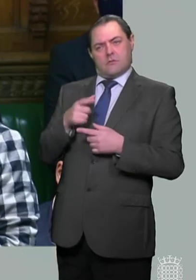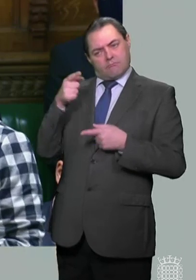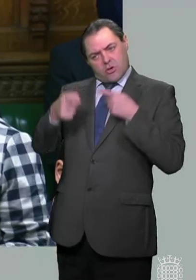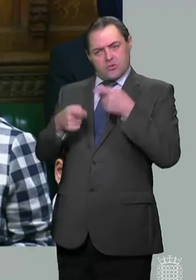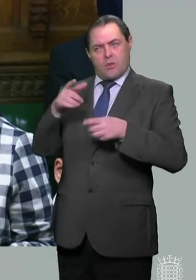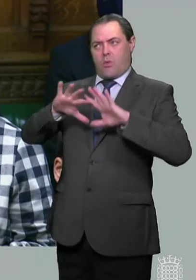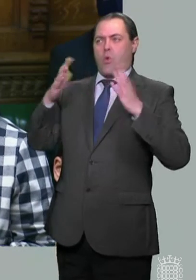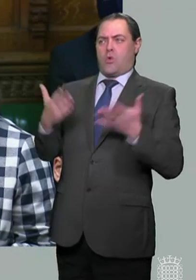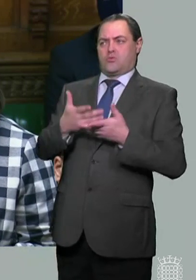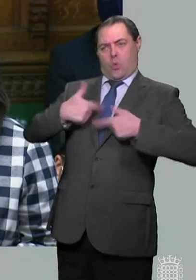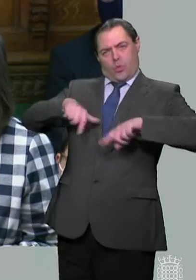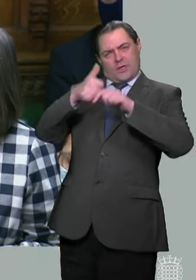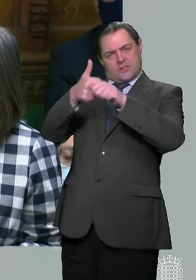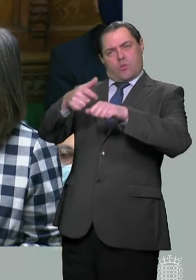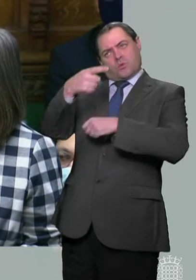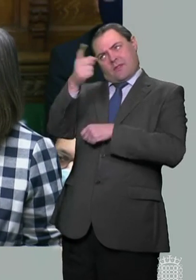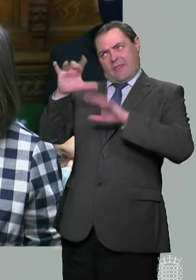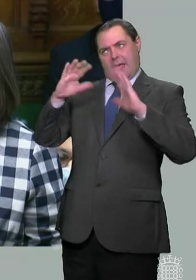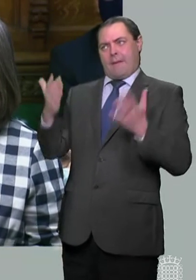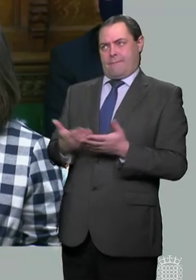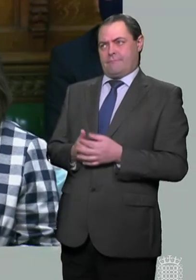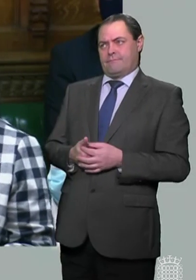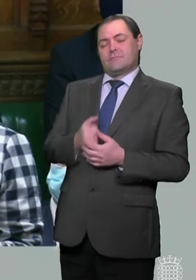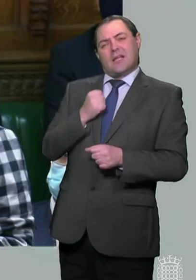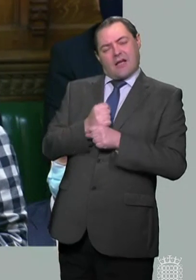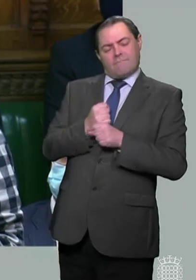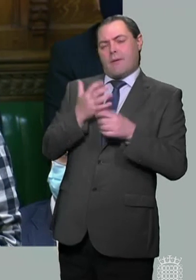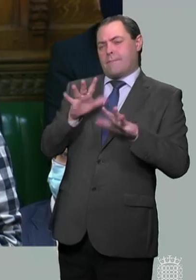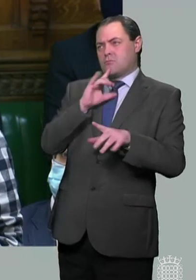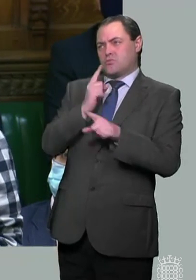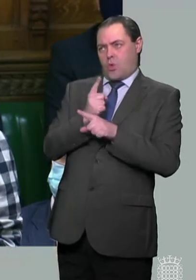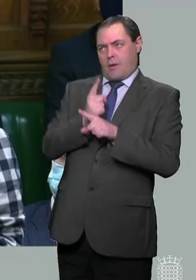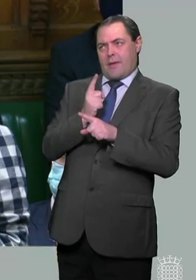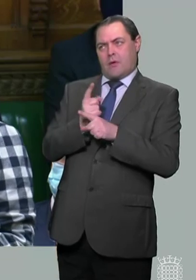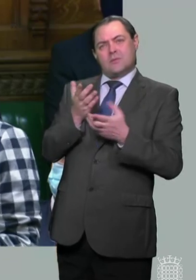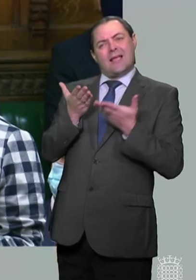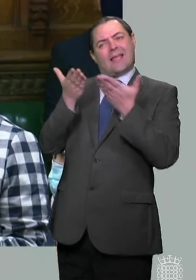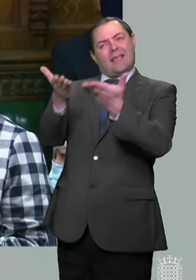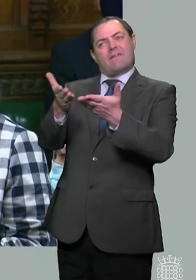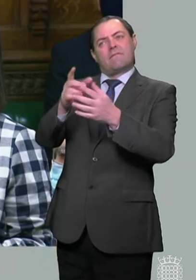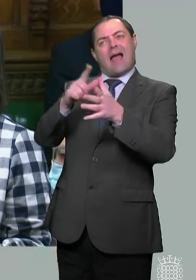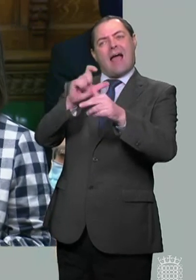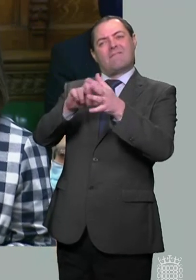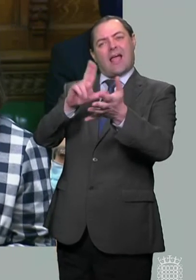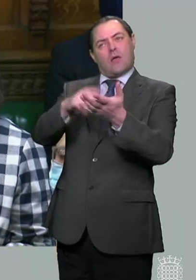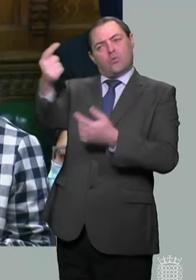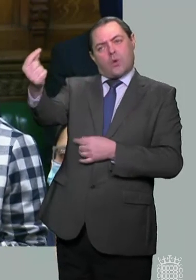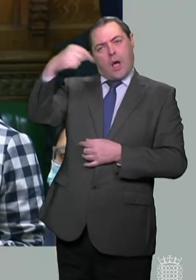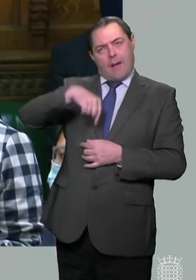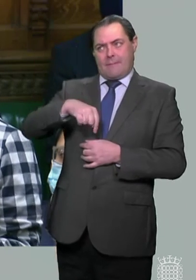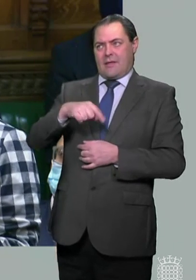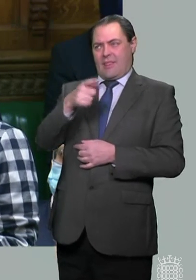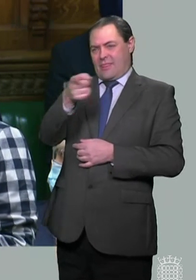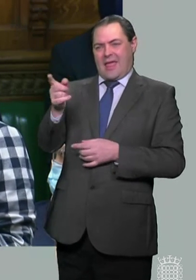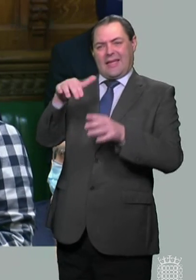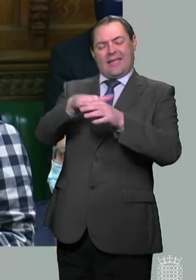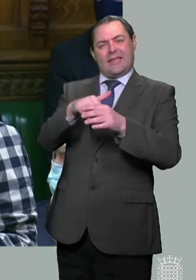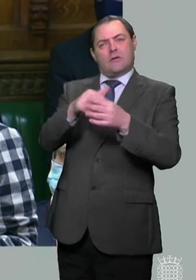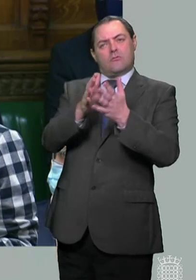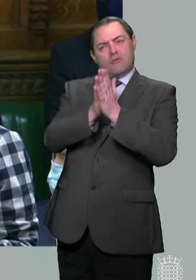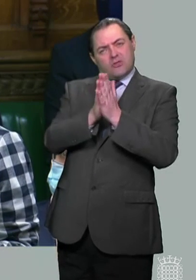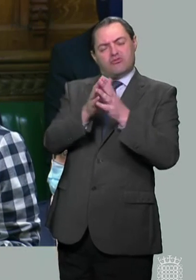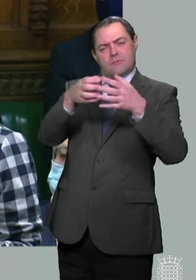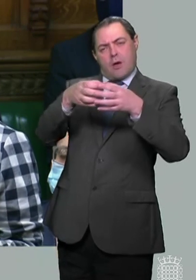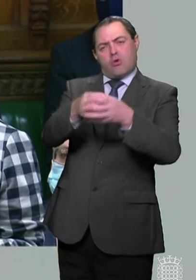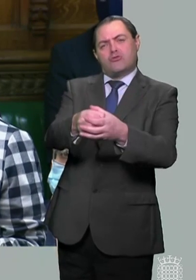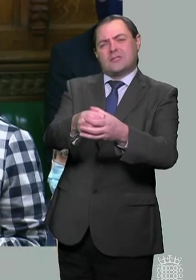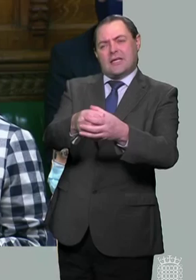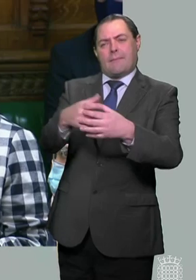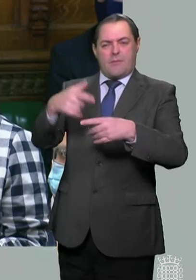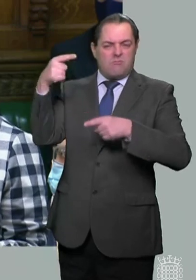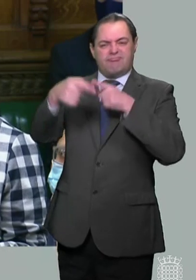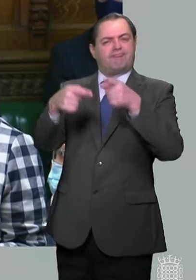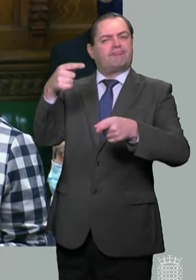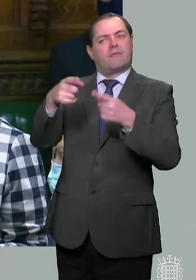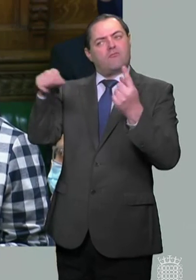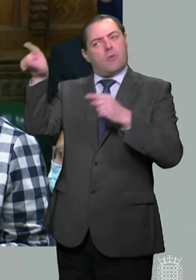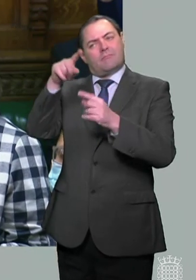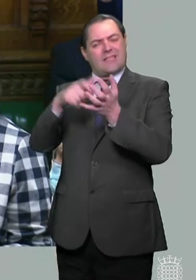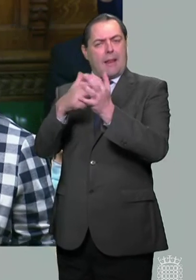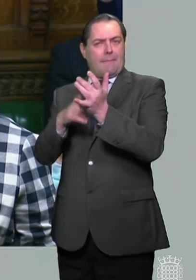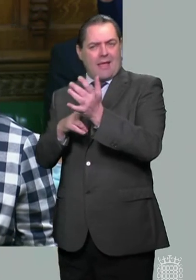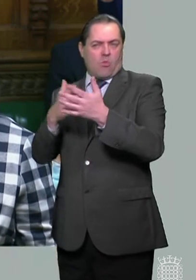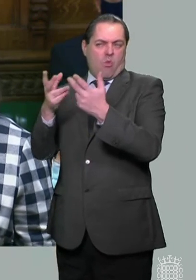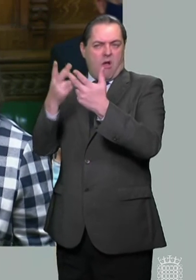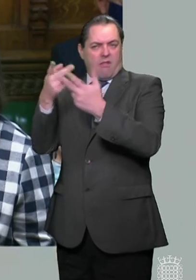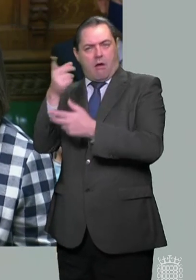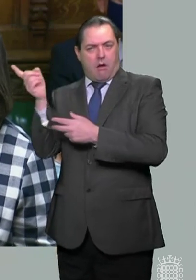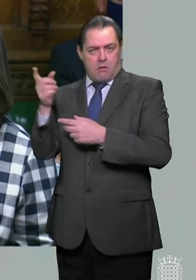We here stand with them. The Government have talked about the gift of resettlement for Afghans who are members of religious minorities—those who are at risk of persecution, targeted for their beliefs.